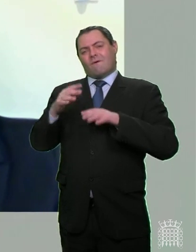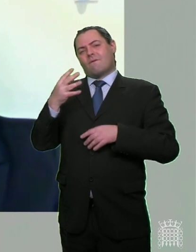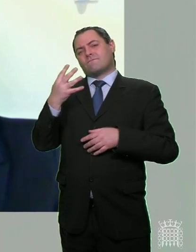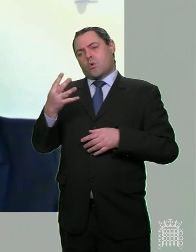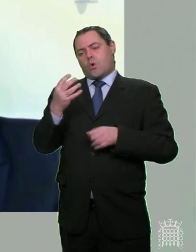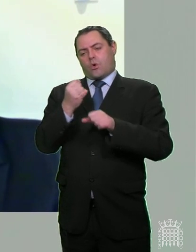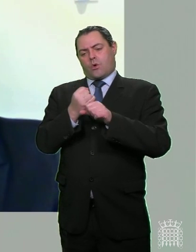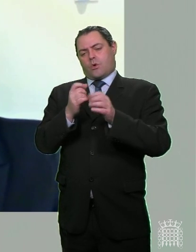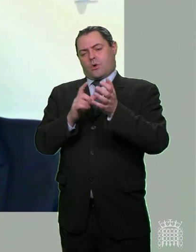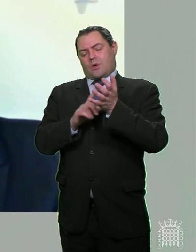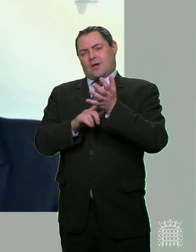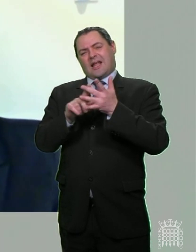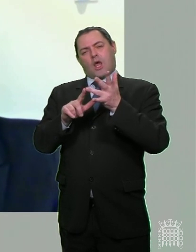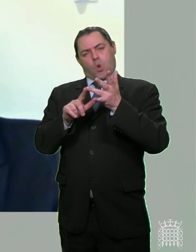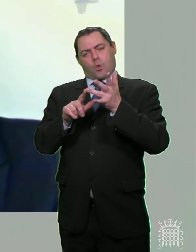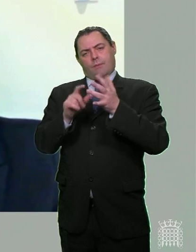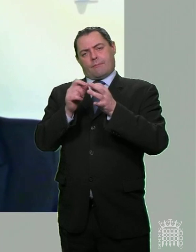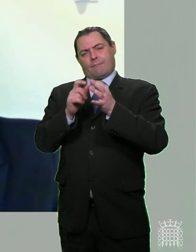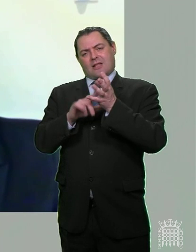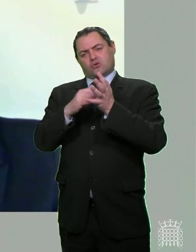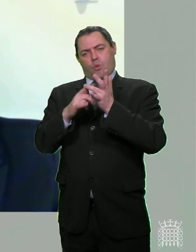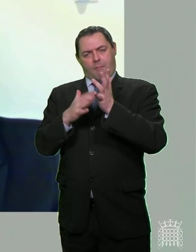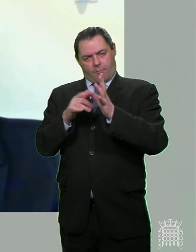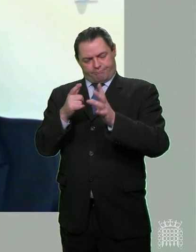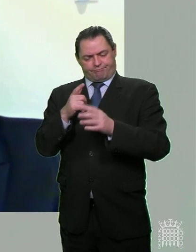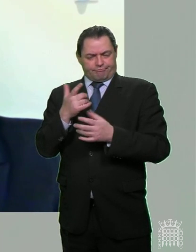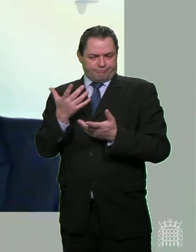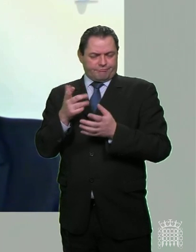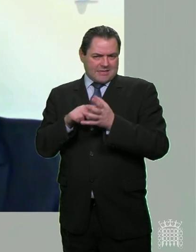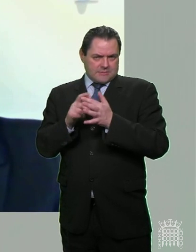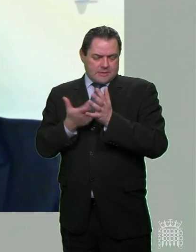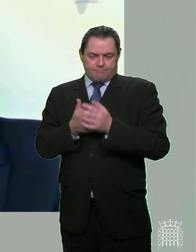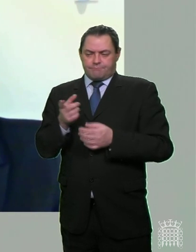The pioneering immunotherapy treatment he needs is not yet available in the UK.